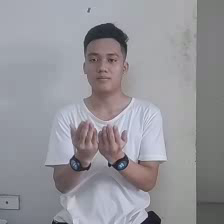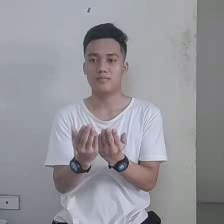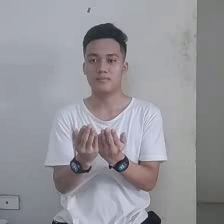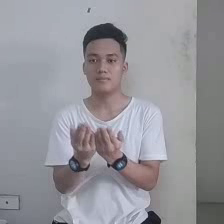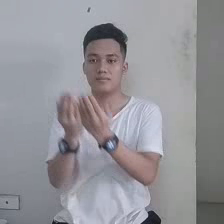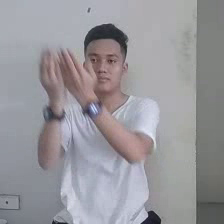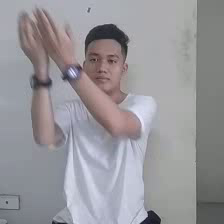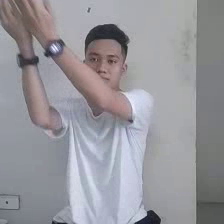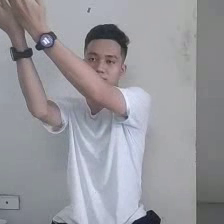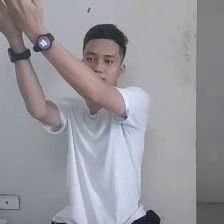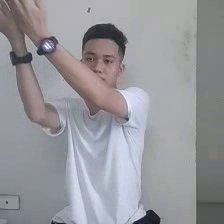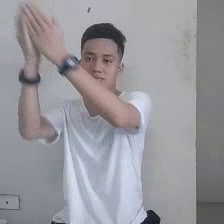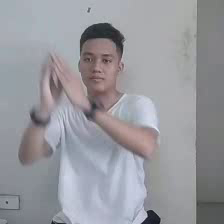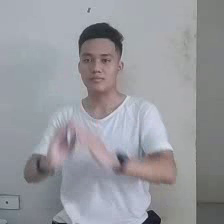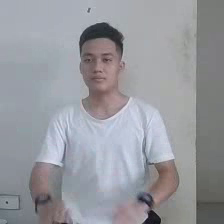Biếu tặng